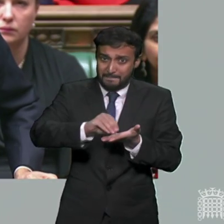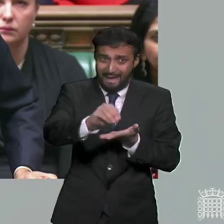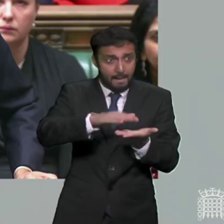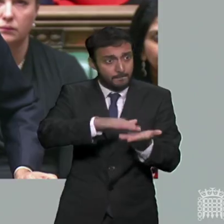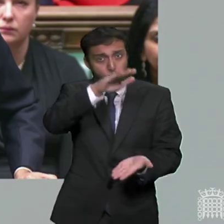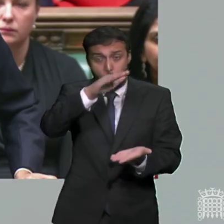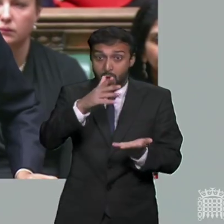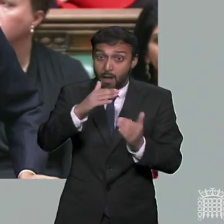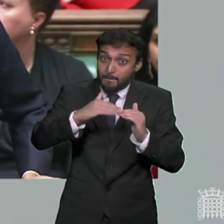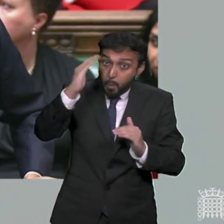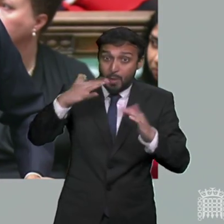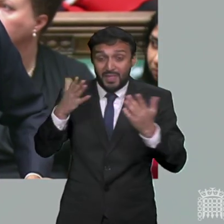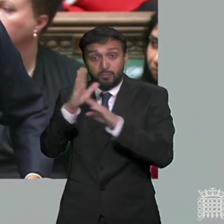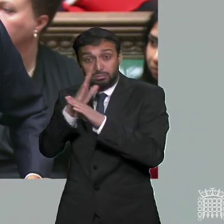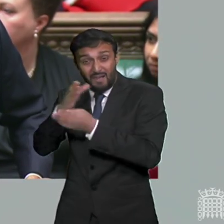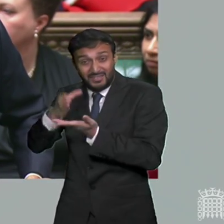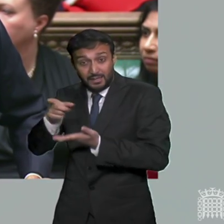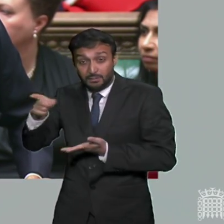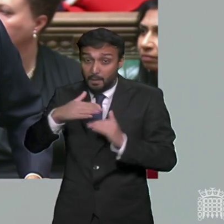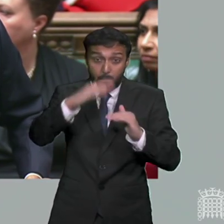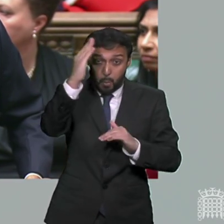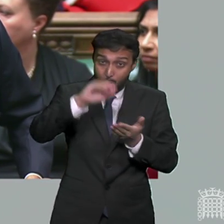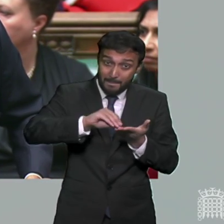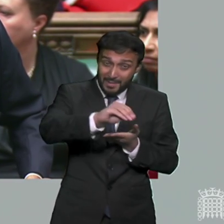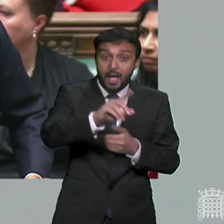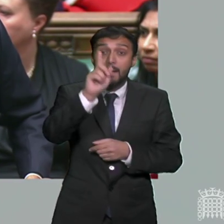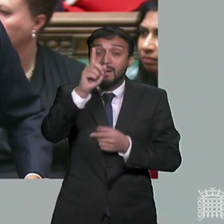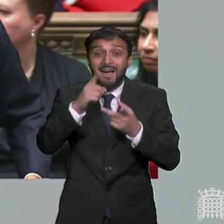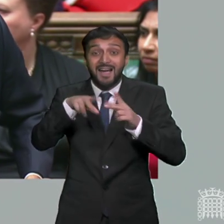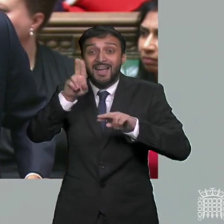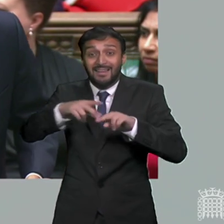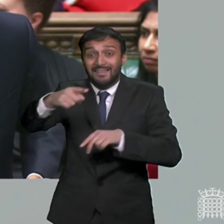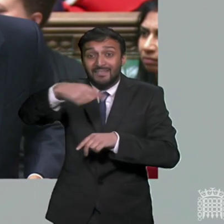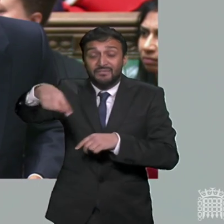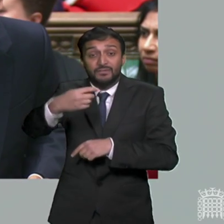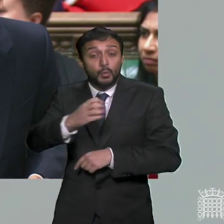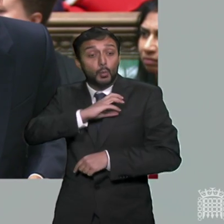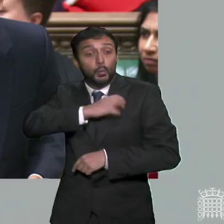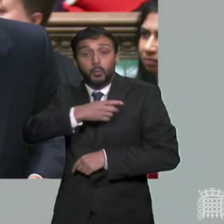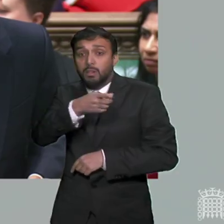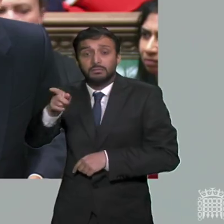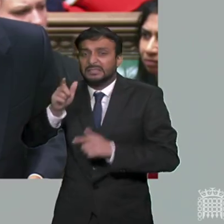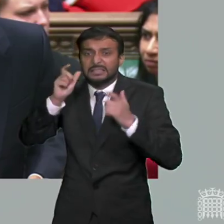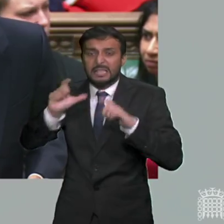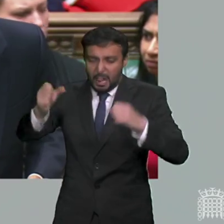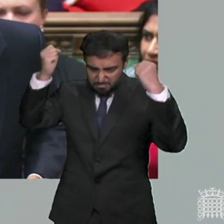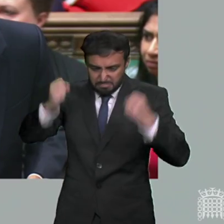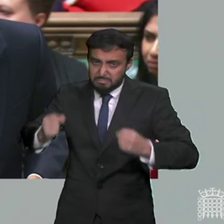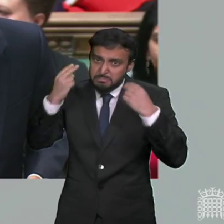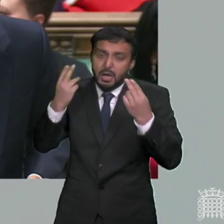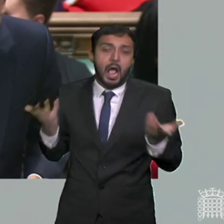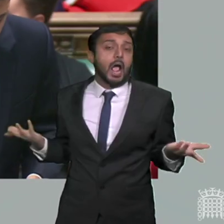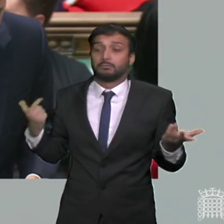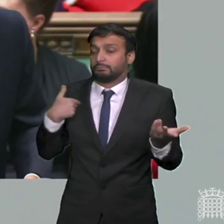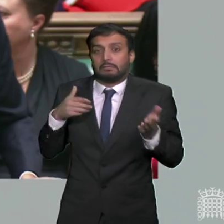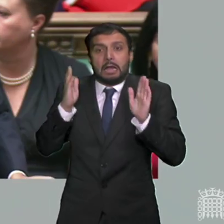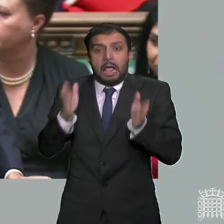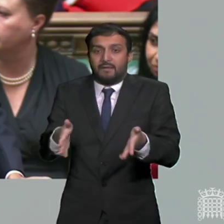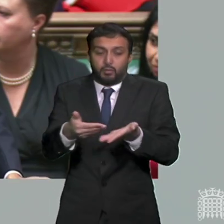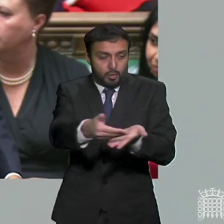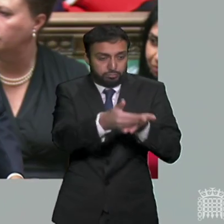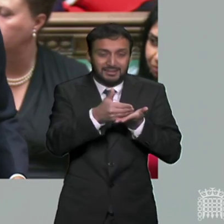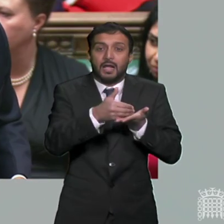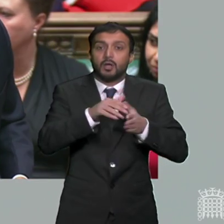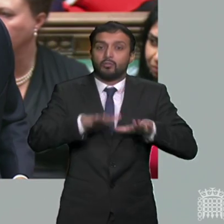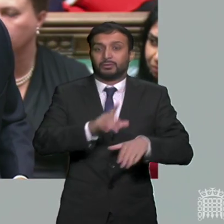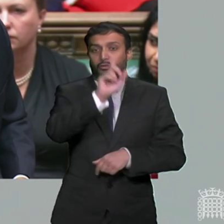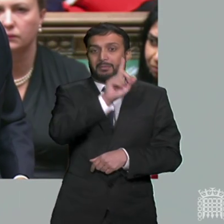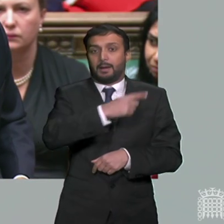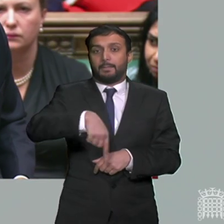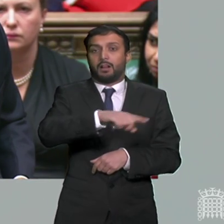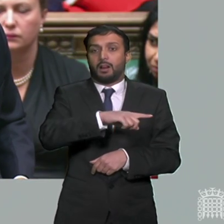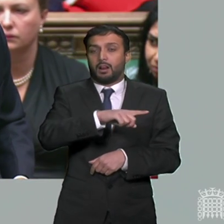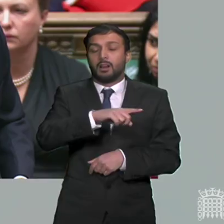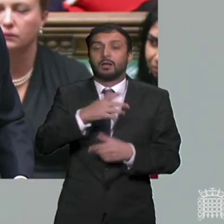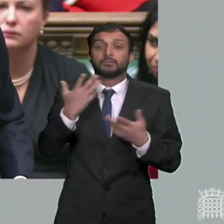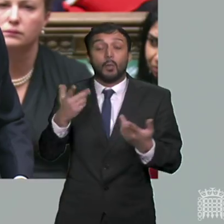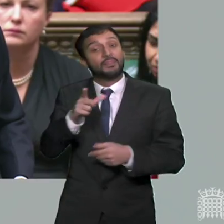But if the union leaders continue to be unreasonable, it is my duty to take action to protect the lives and livelihoods of the British public.